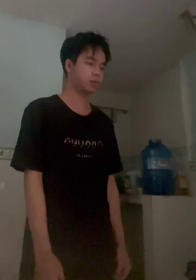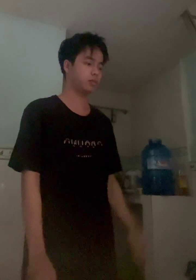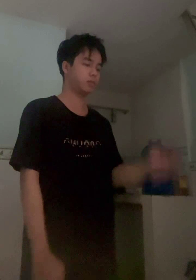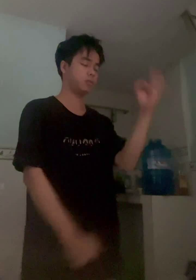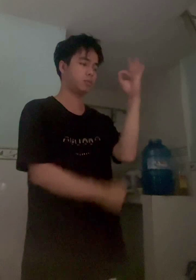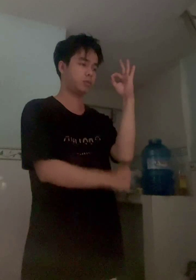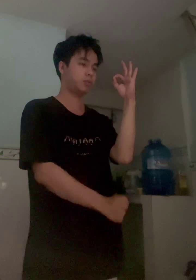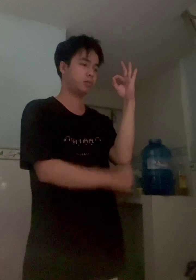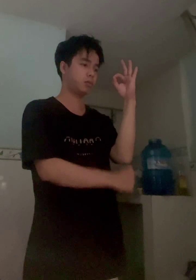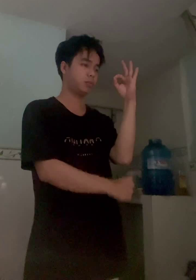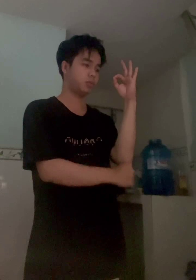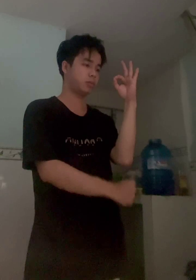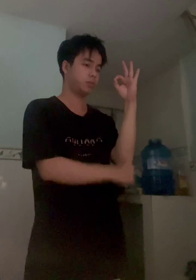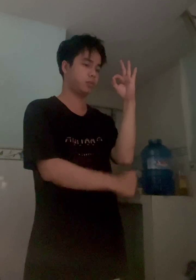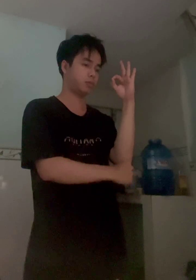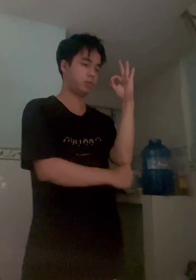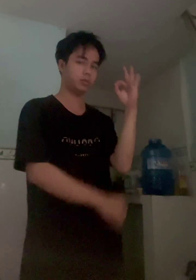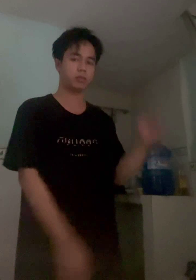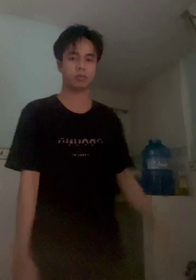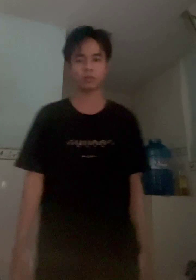buoi trua